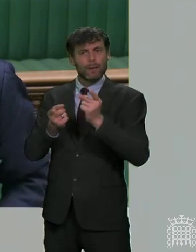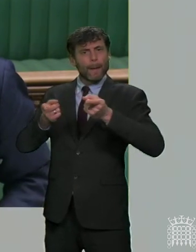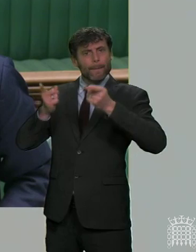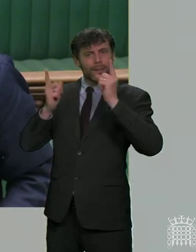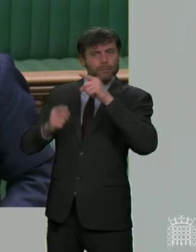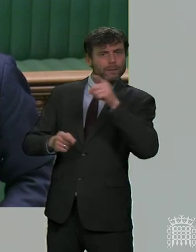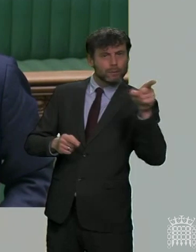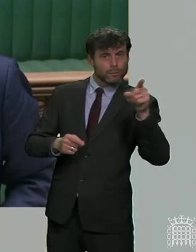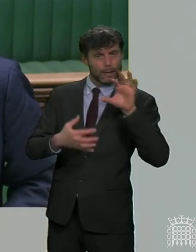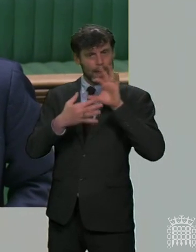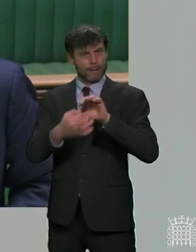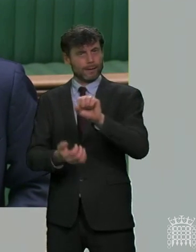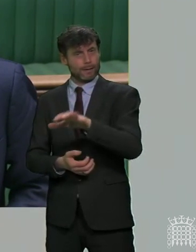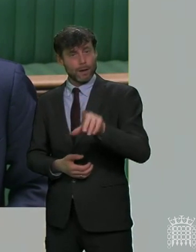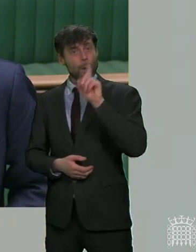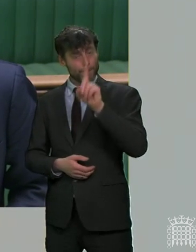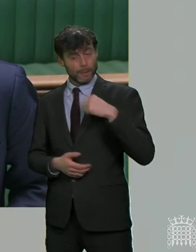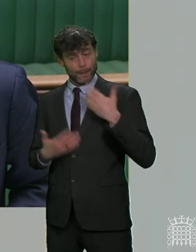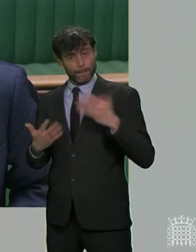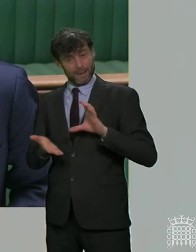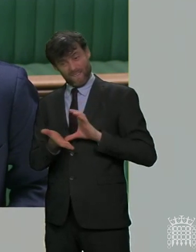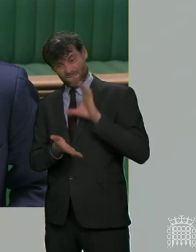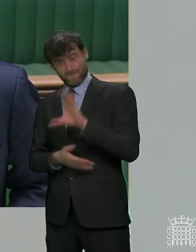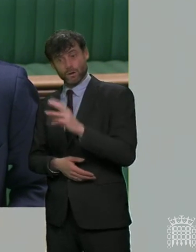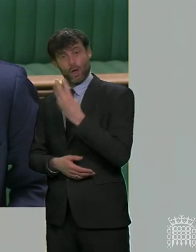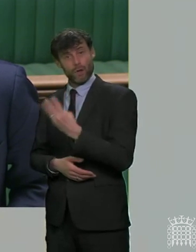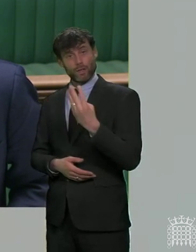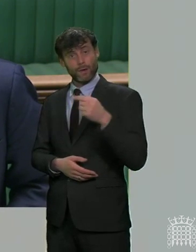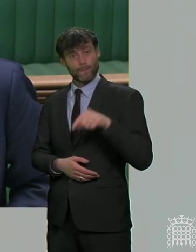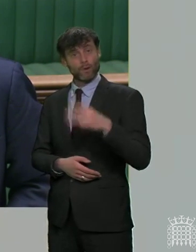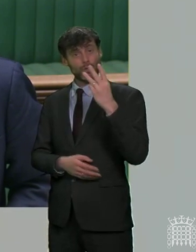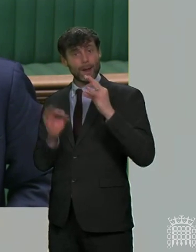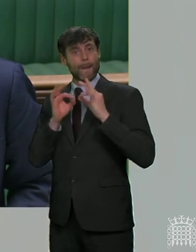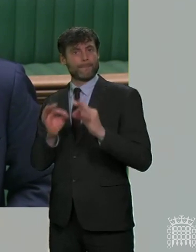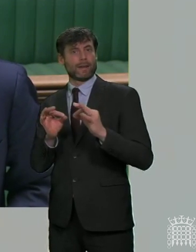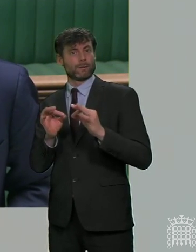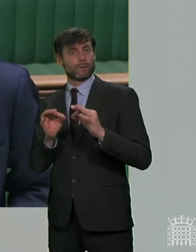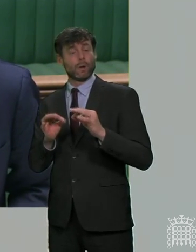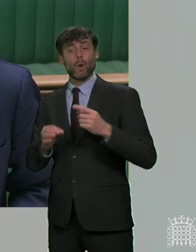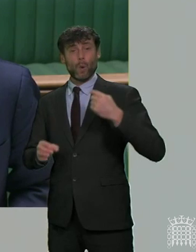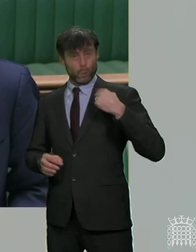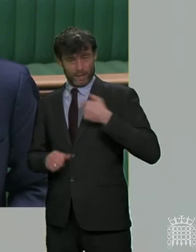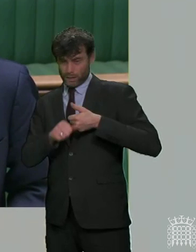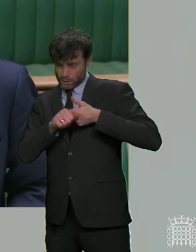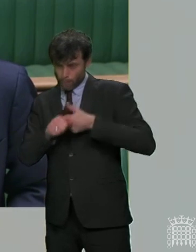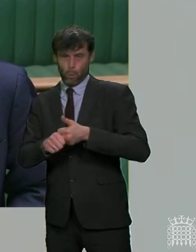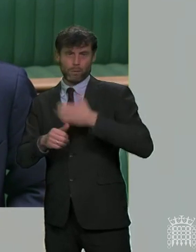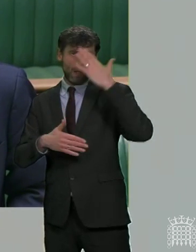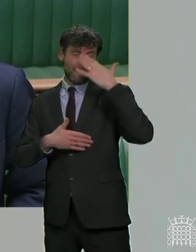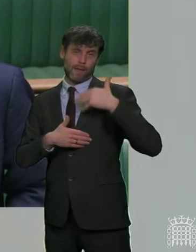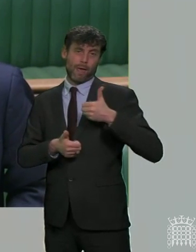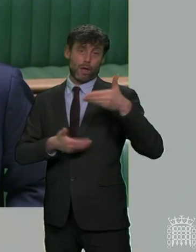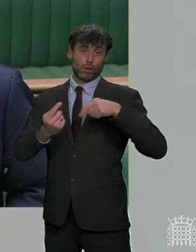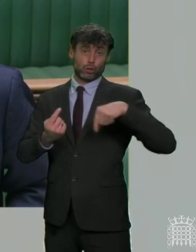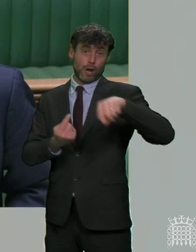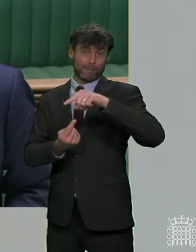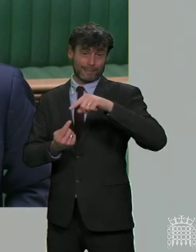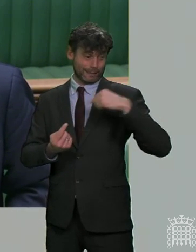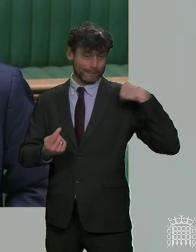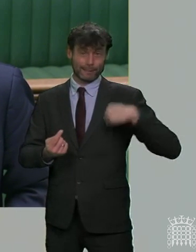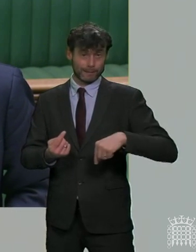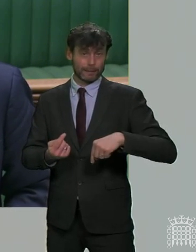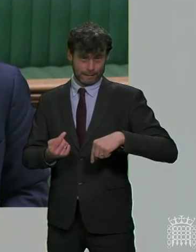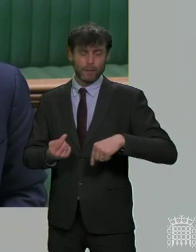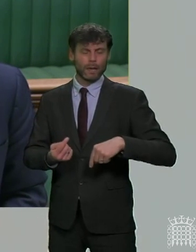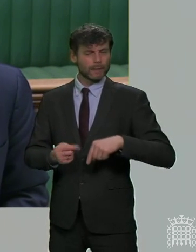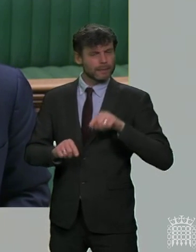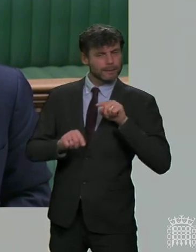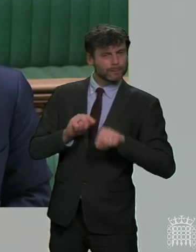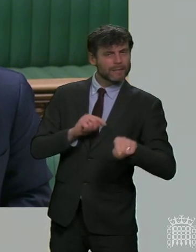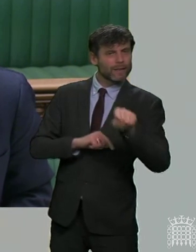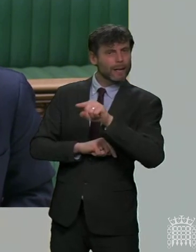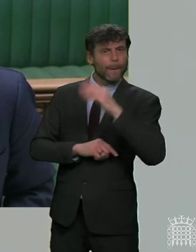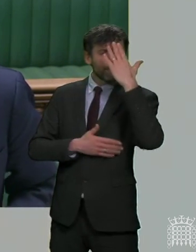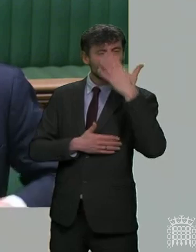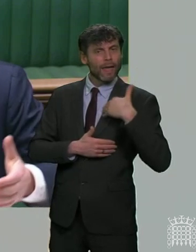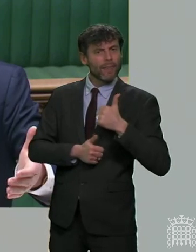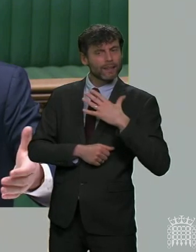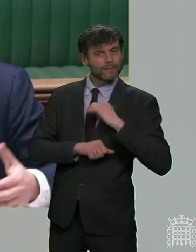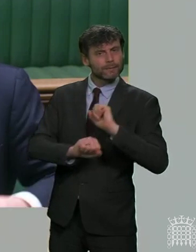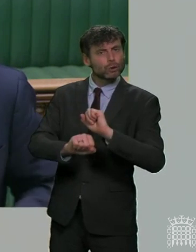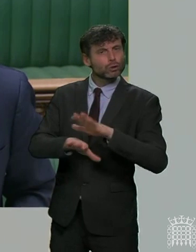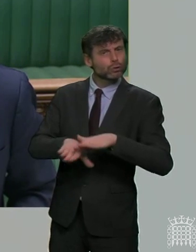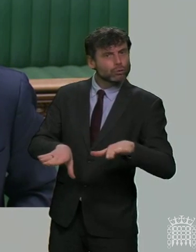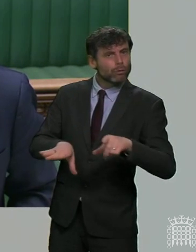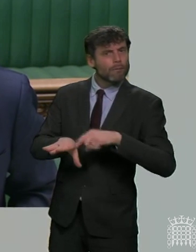What we are doing, in addition to the £13.3 billion I spoke of, is supporting mental health charities throughout the pandemic, and in particular focusing on the mental health needs of children and young people.